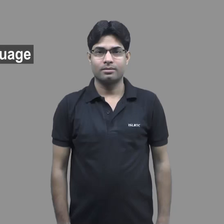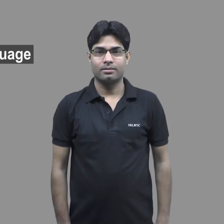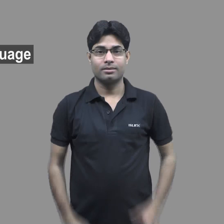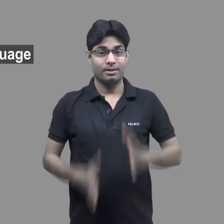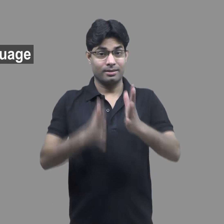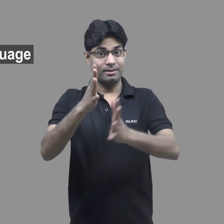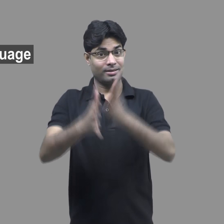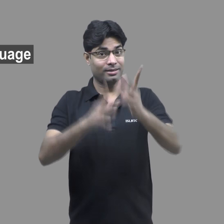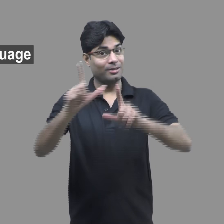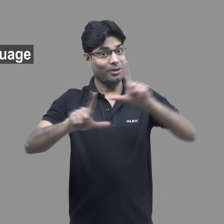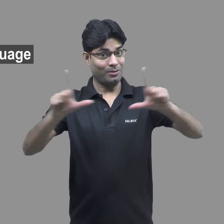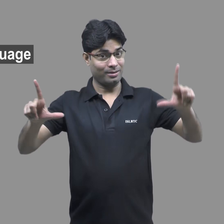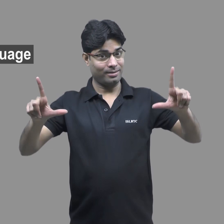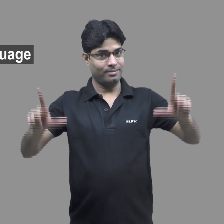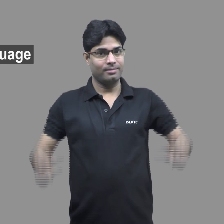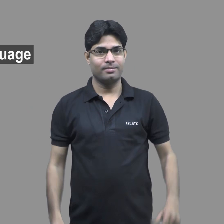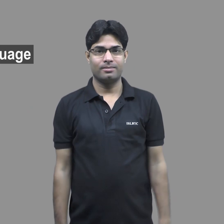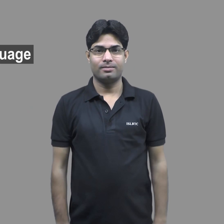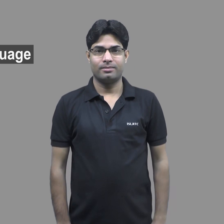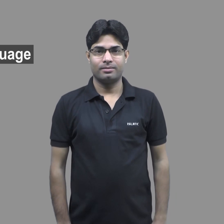Sign Language